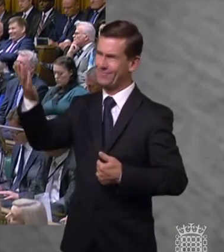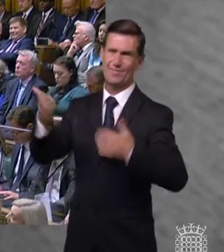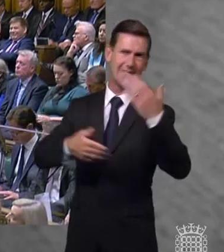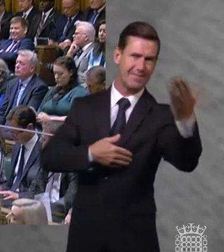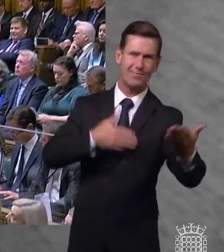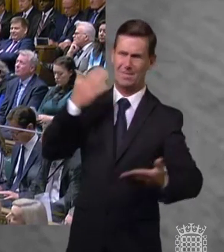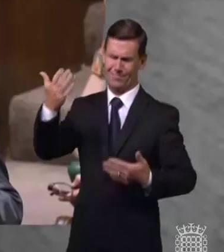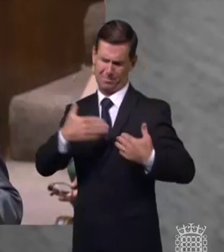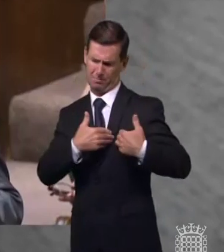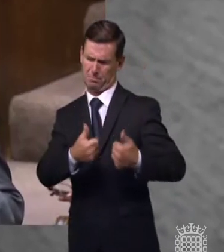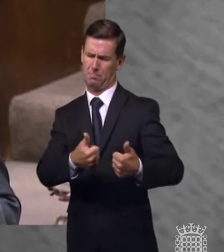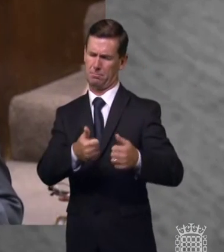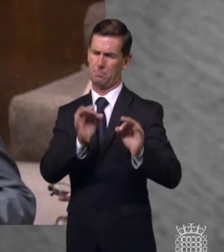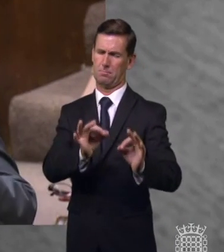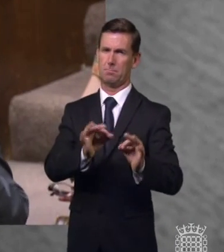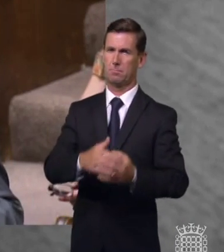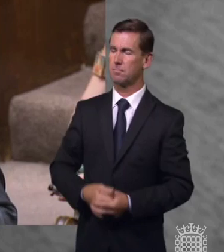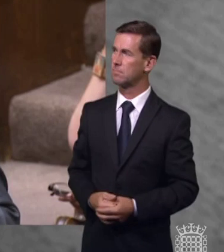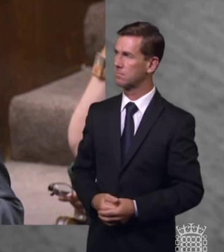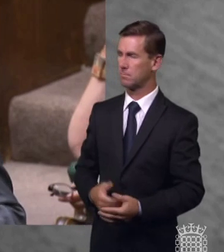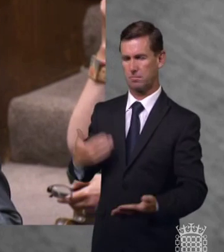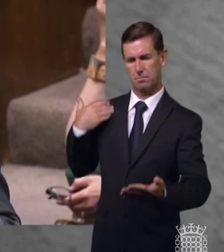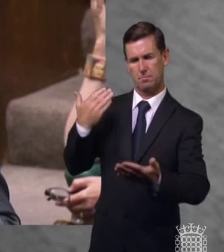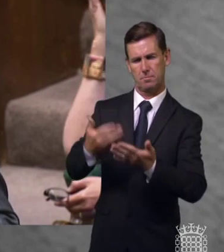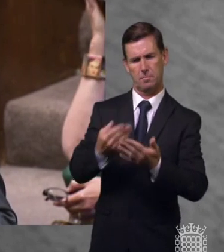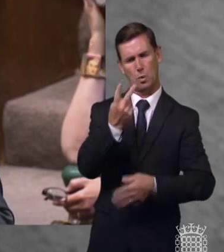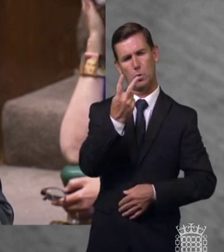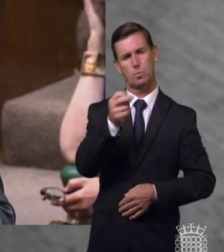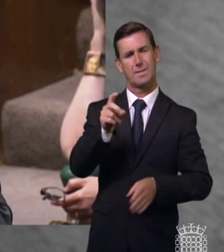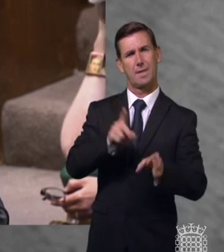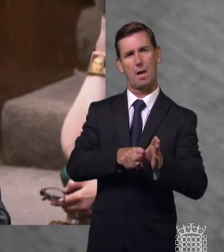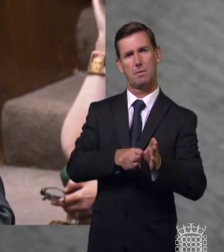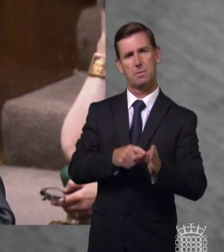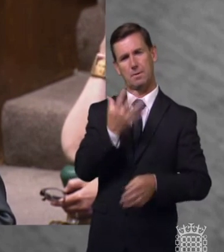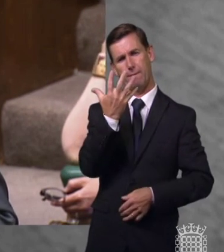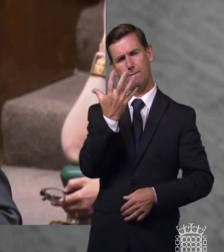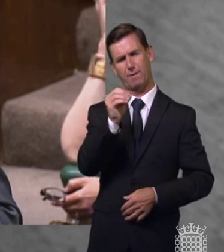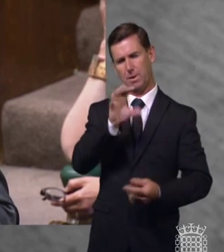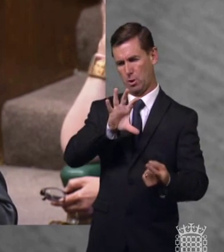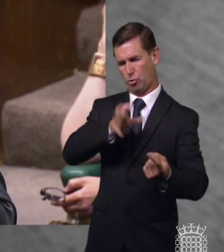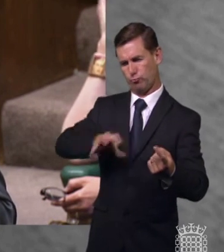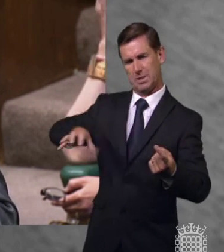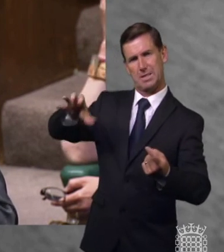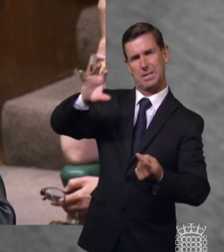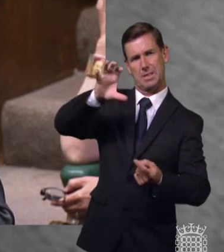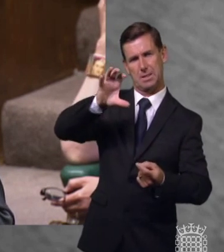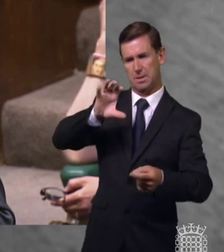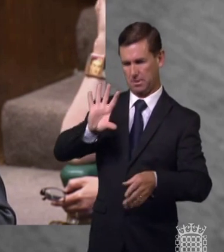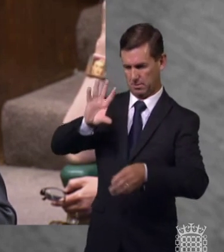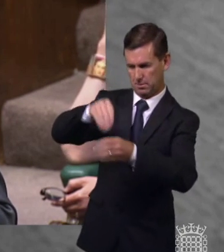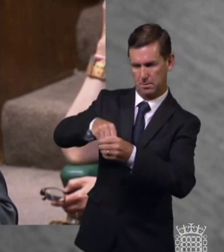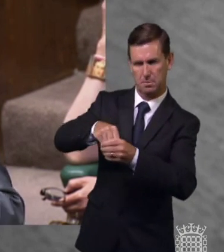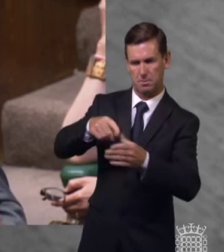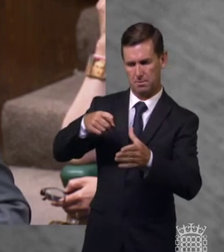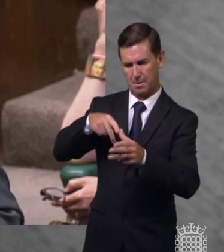Over the past 20 years, some 50 NATO and partner nations have been involved in Afghanistan.